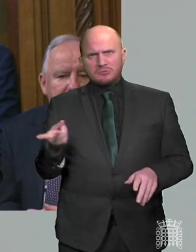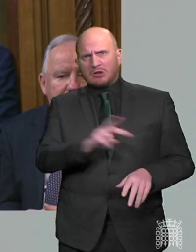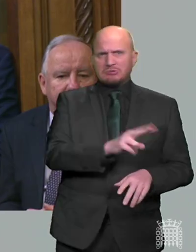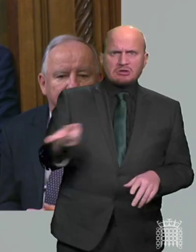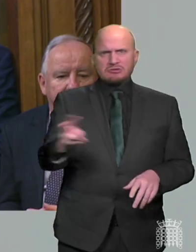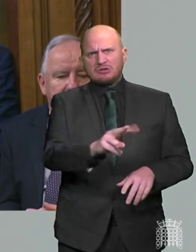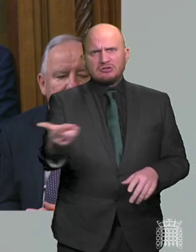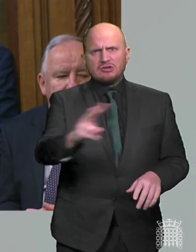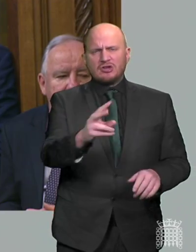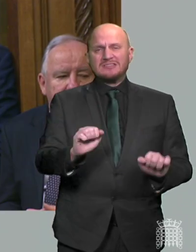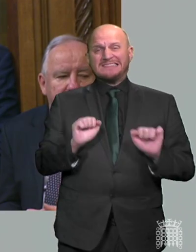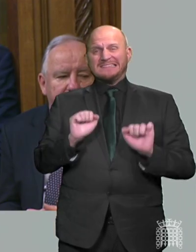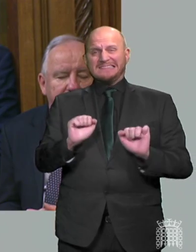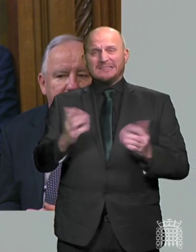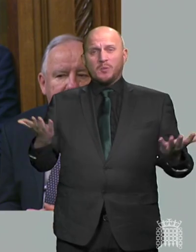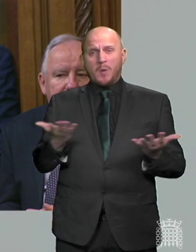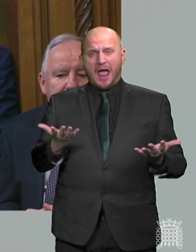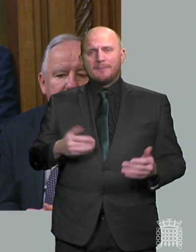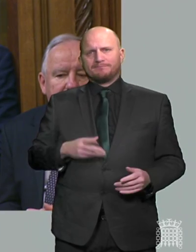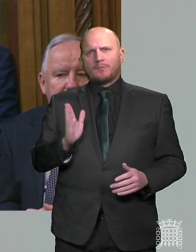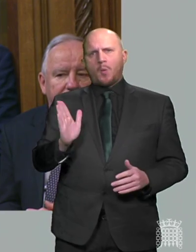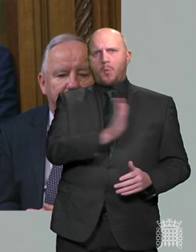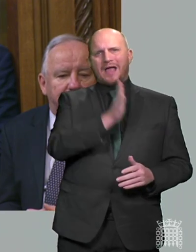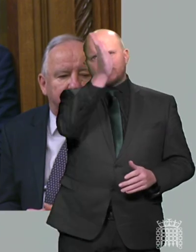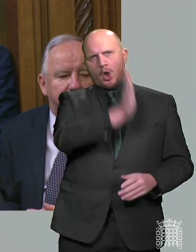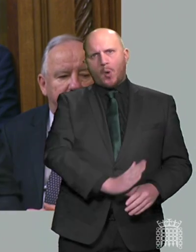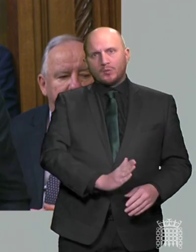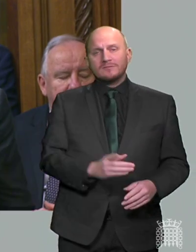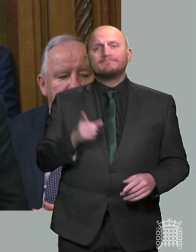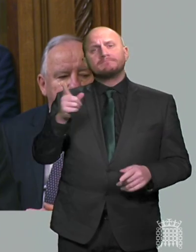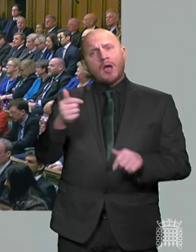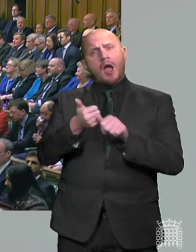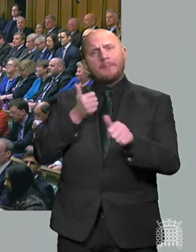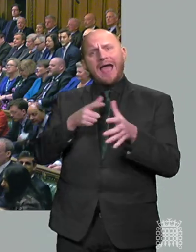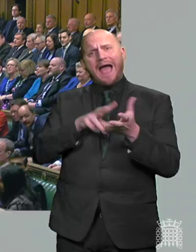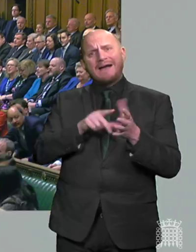If Avanti does not get its act together, will the Government cancel its franchise?